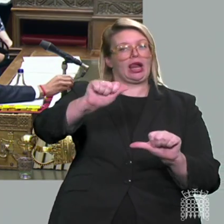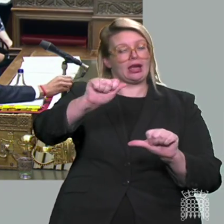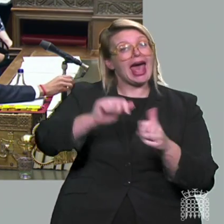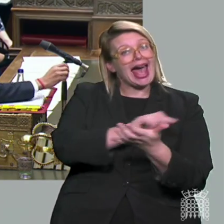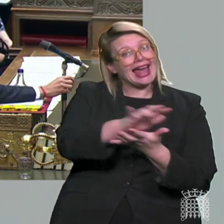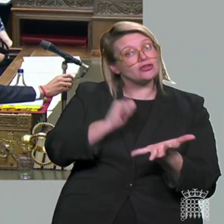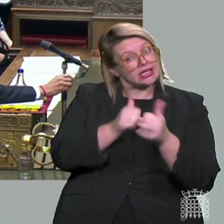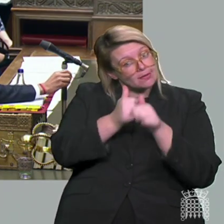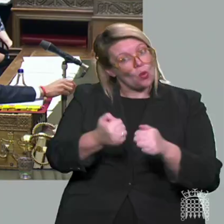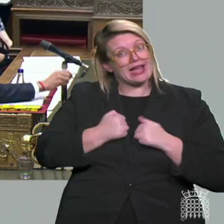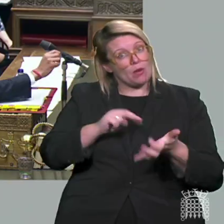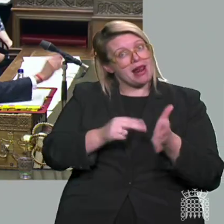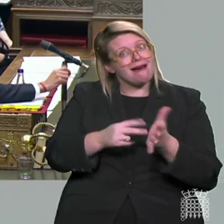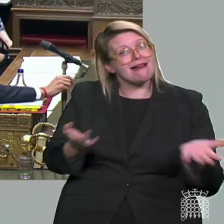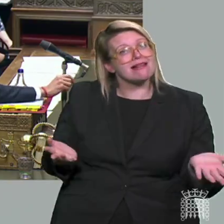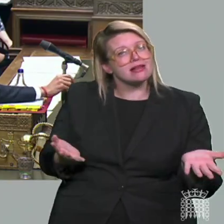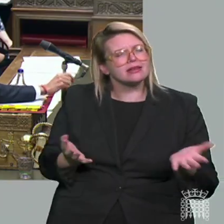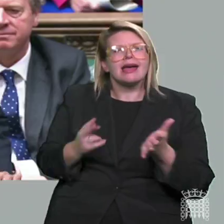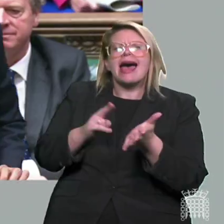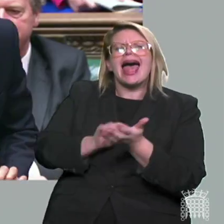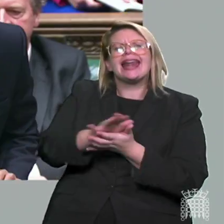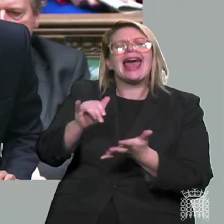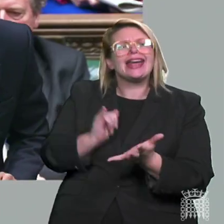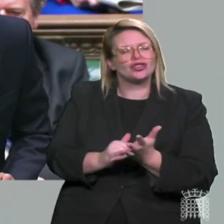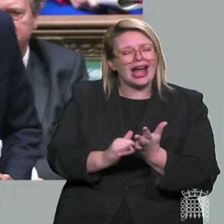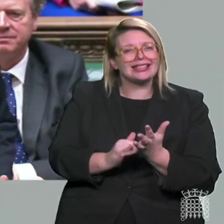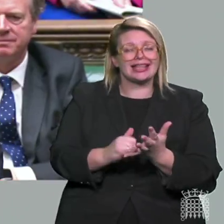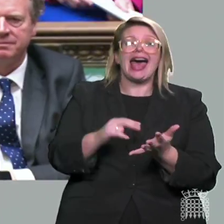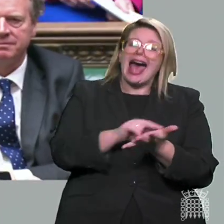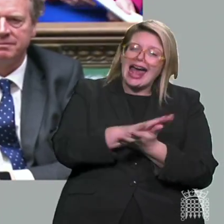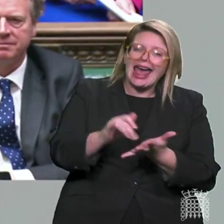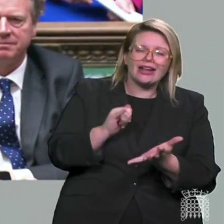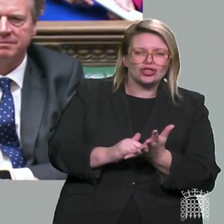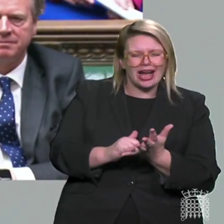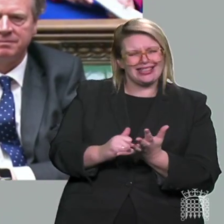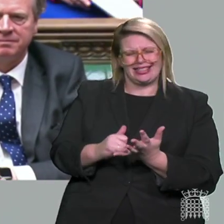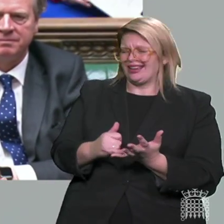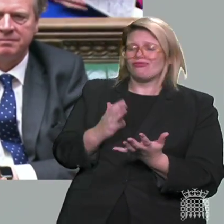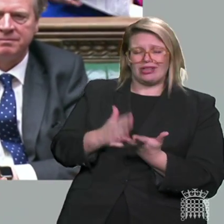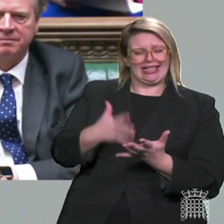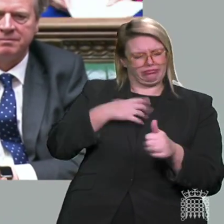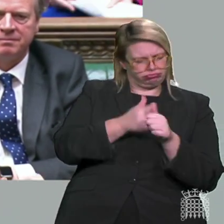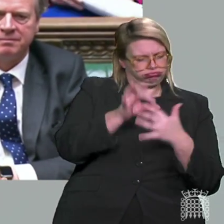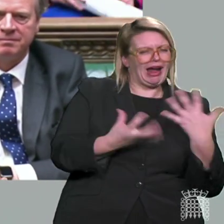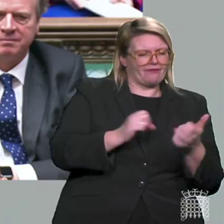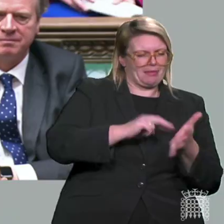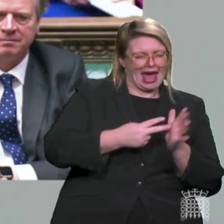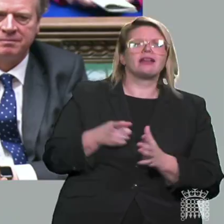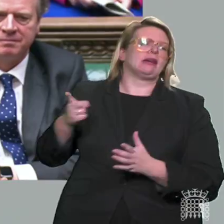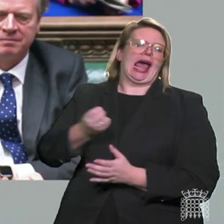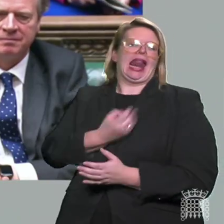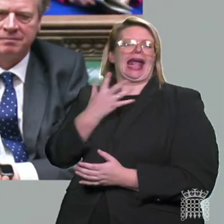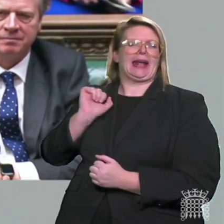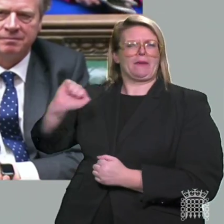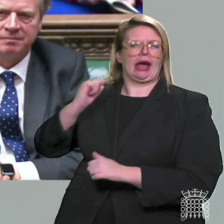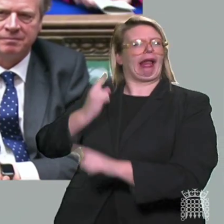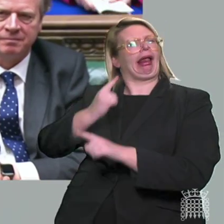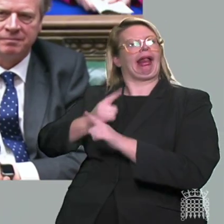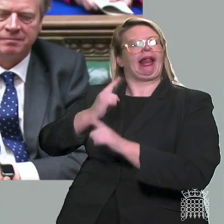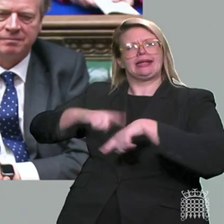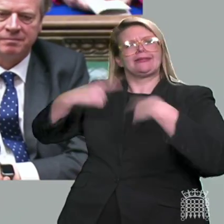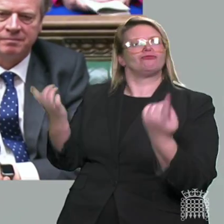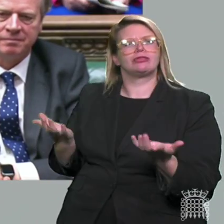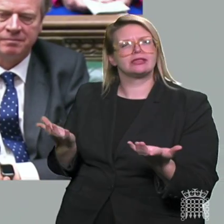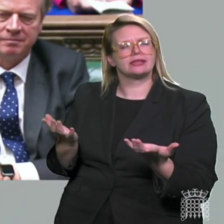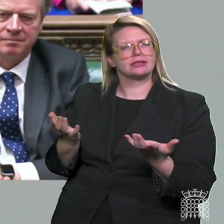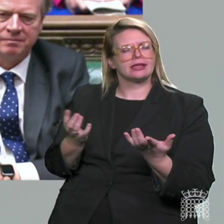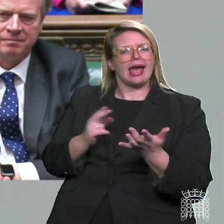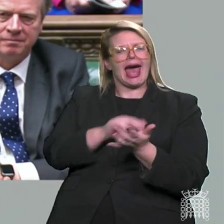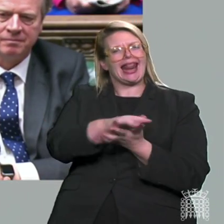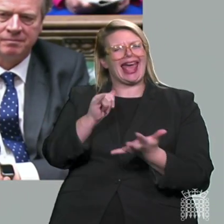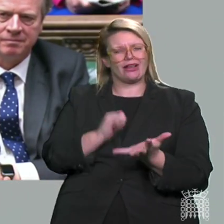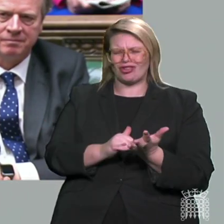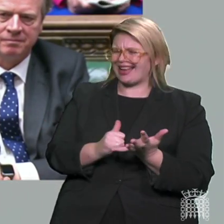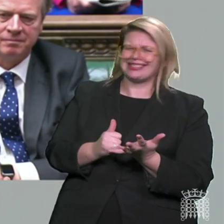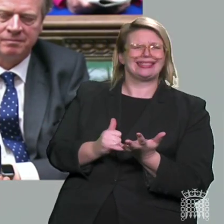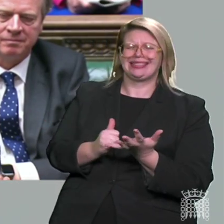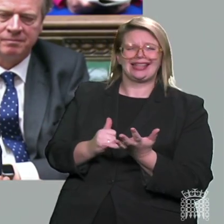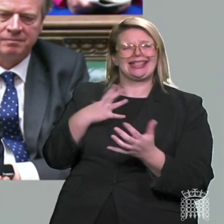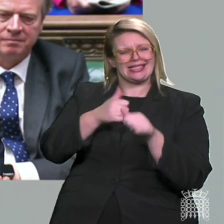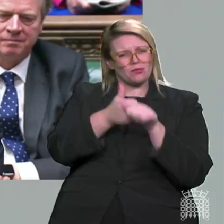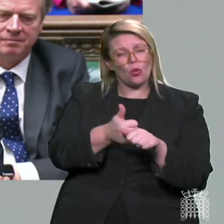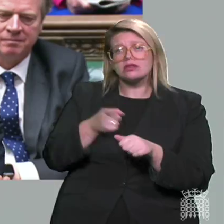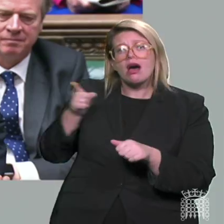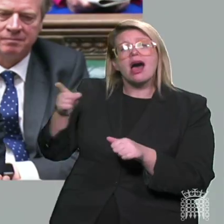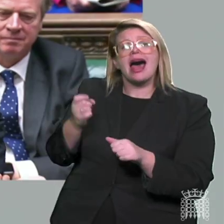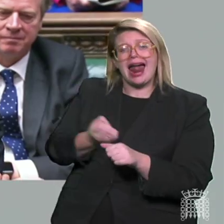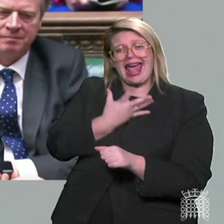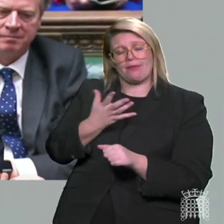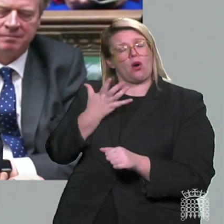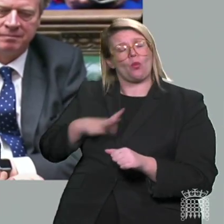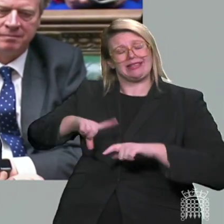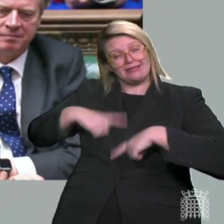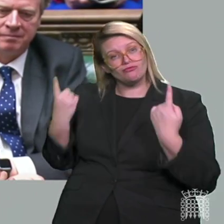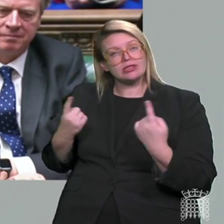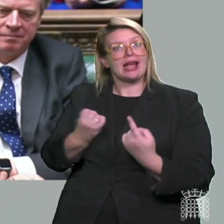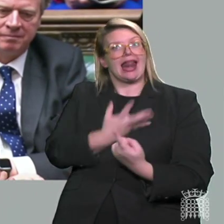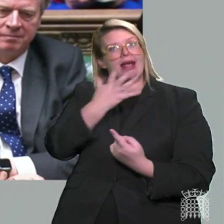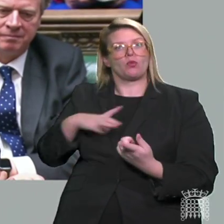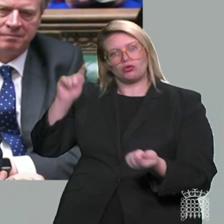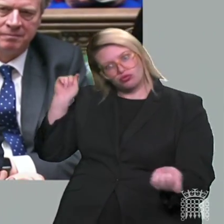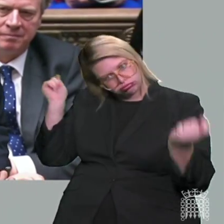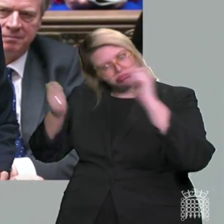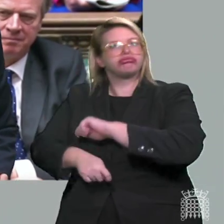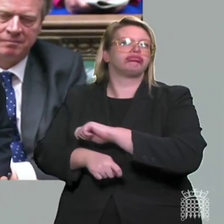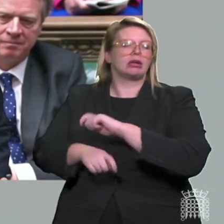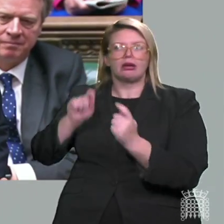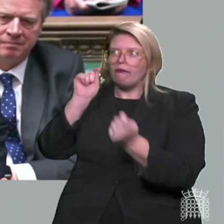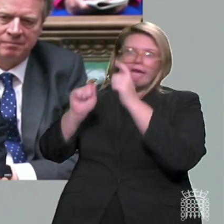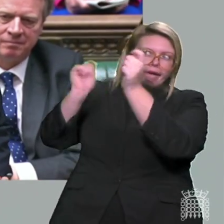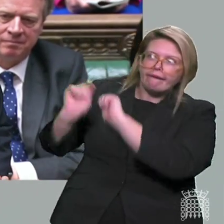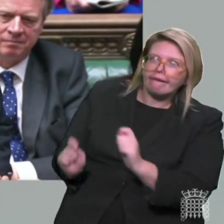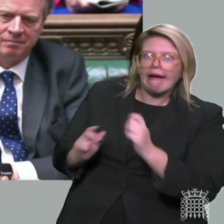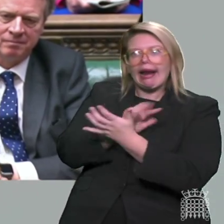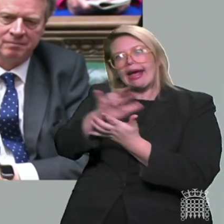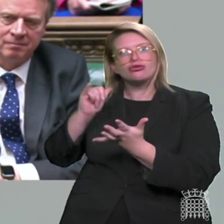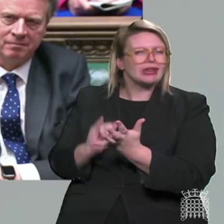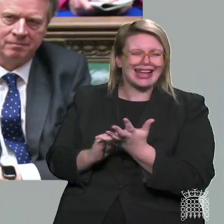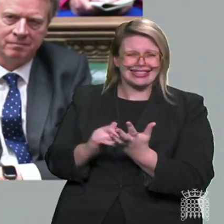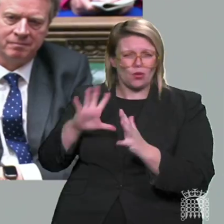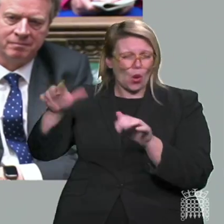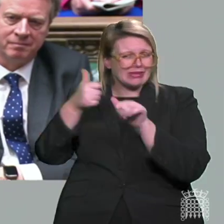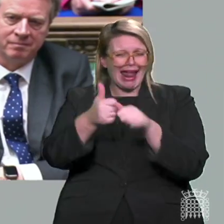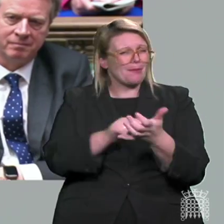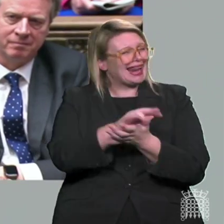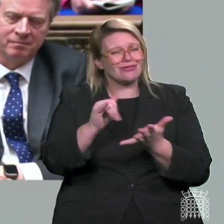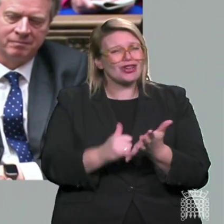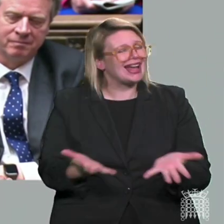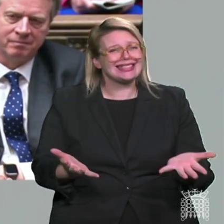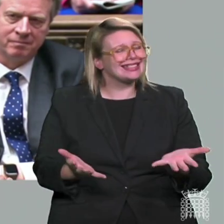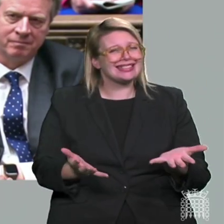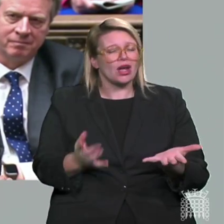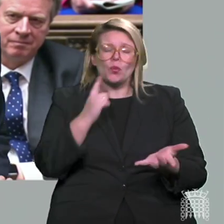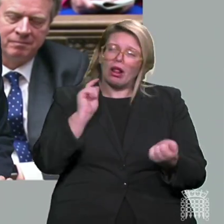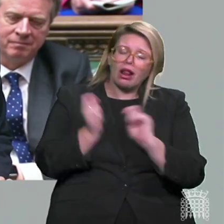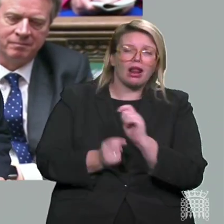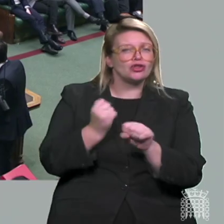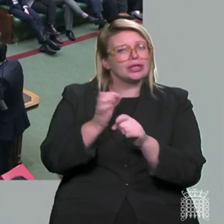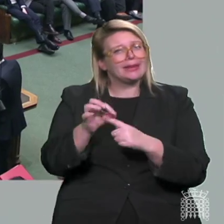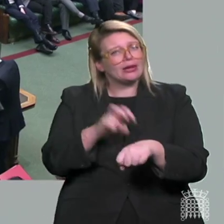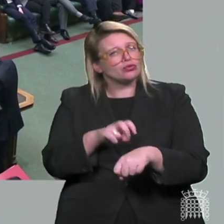I tell you what the NHS does not need: Labour’s only idea, which is for another completely disruptive, top-down, unfunded reorganisation buying out every single GP contract.